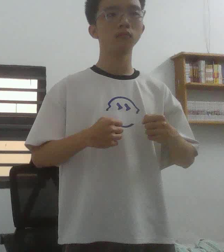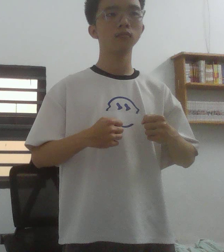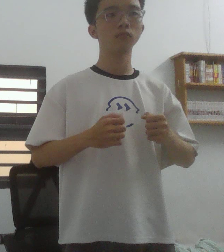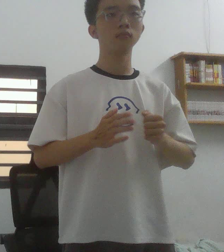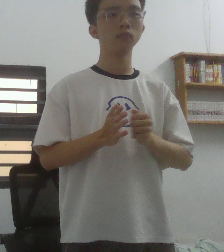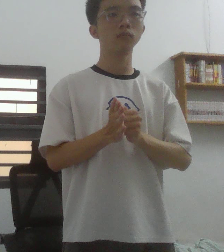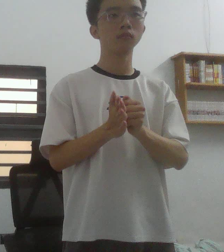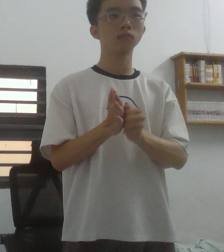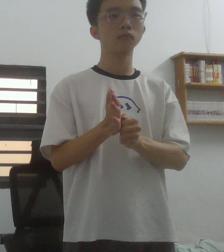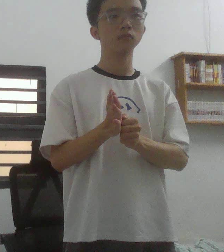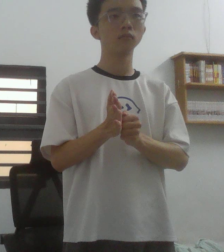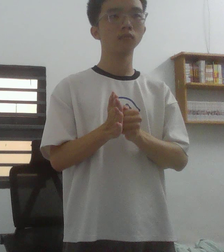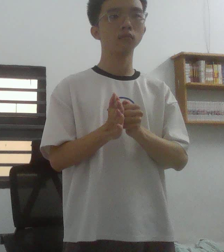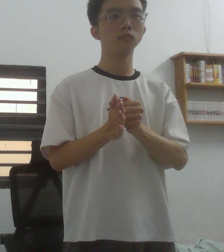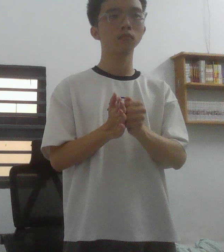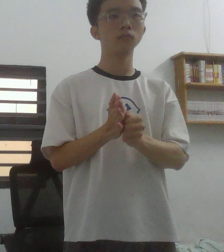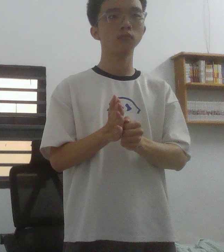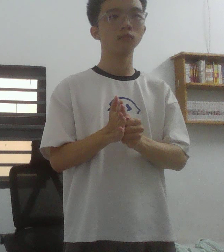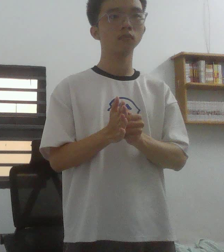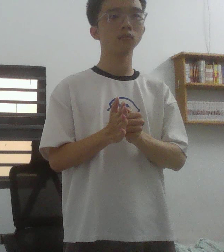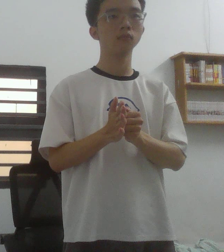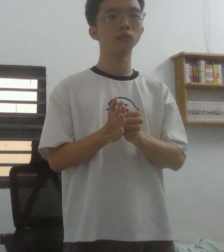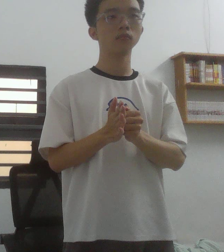thang